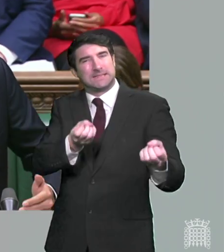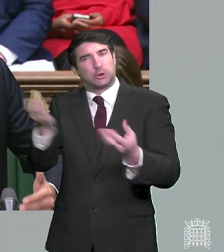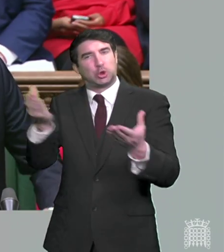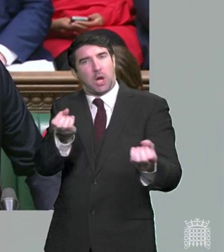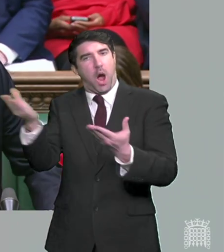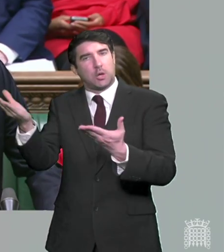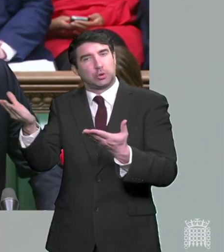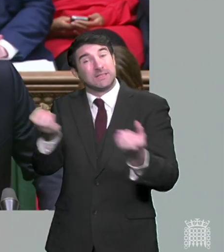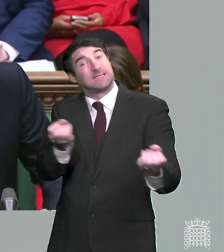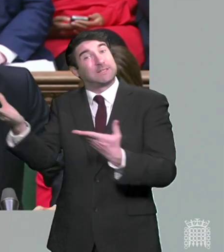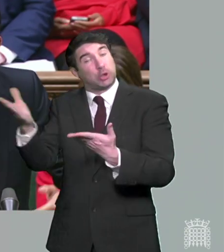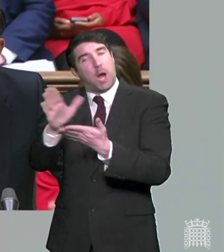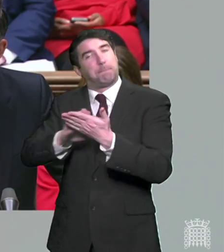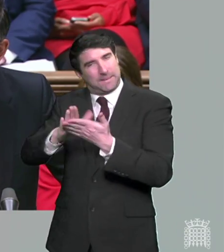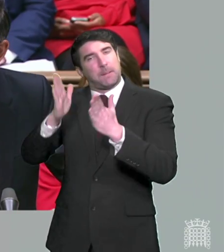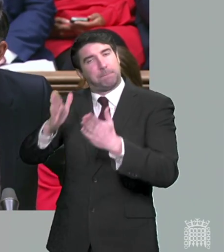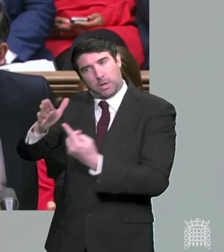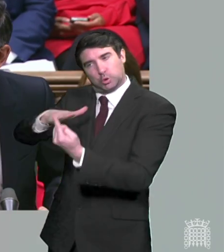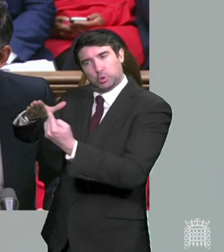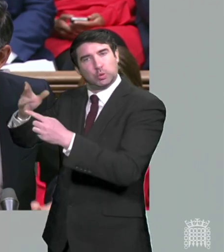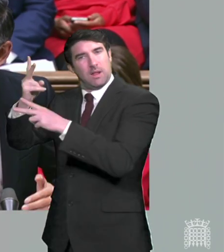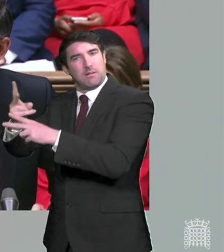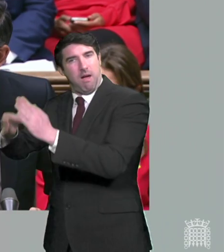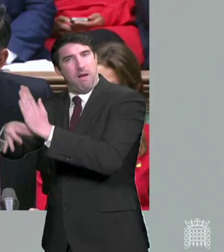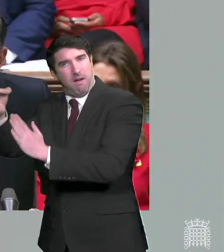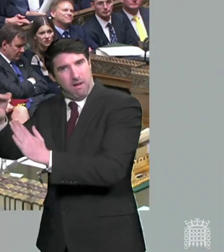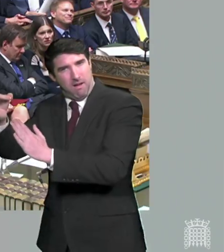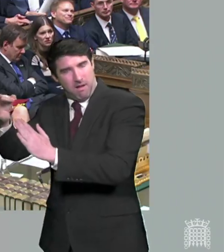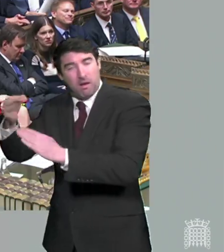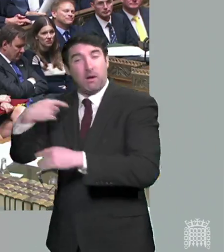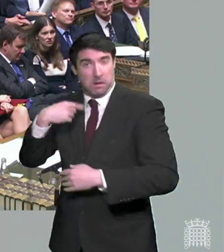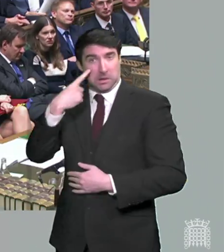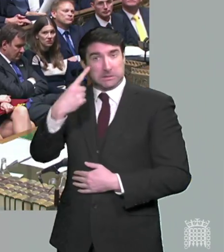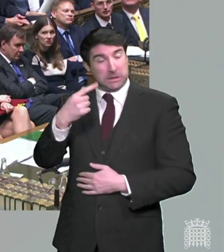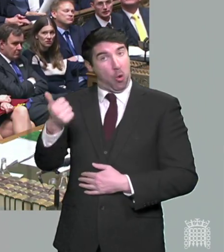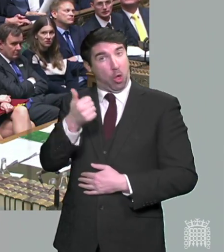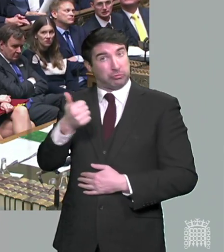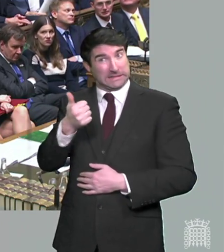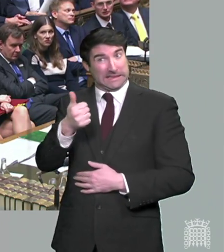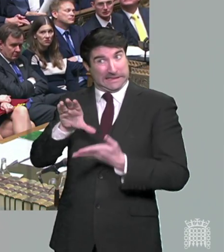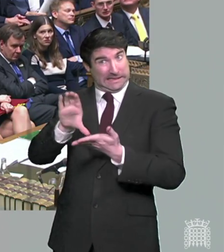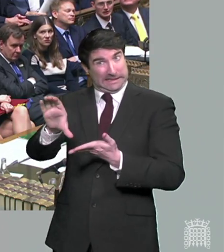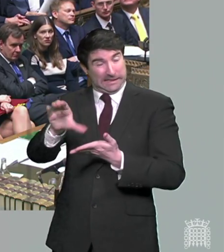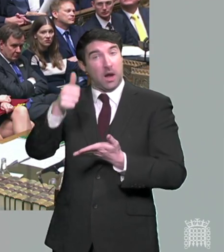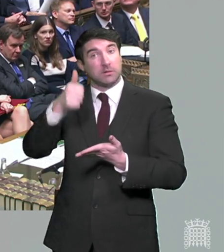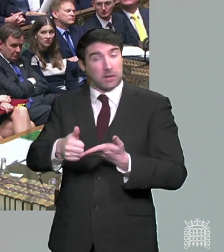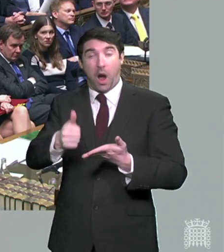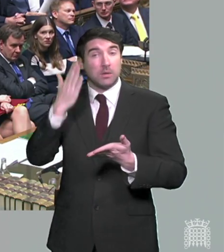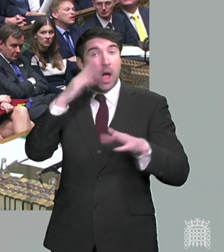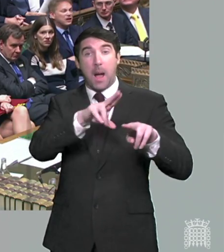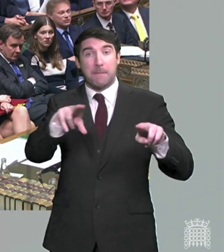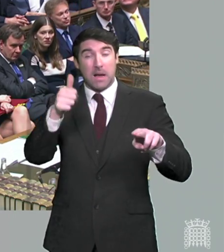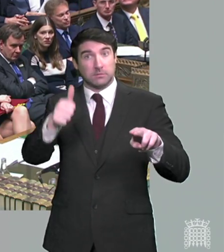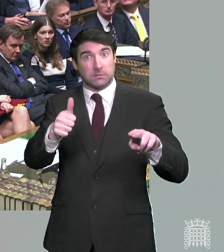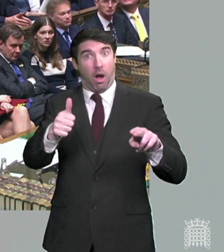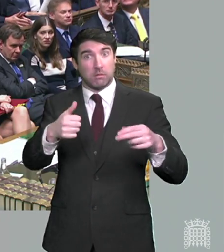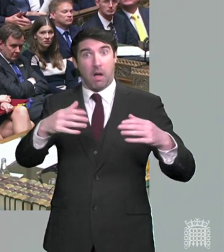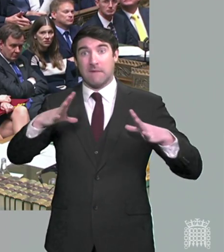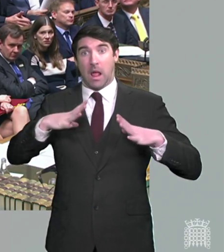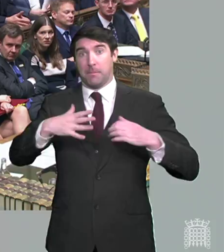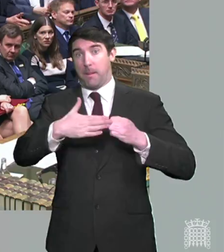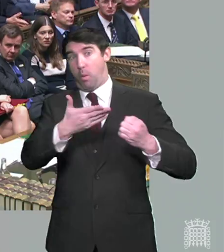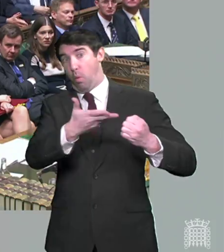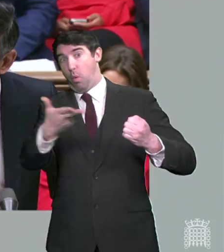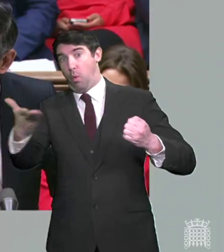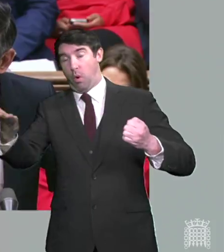That money is already making a difference on the ground. We can see the numbers of people unnecessarily in hospitals are already reducing, easing the burdens in our accident and emergency departments.